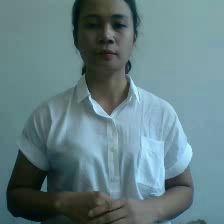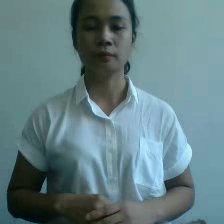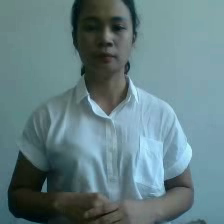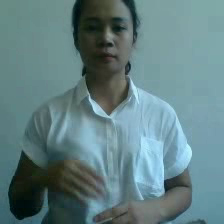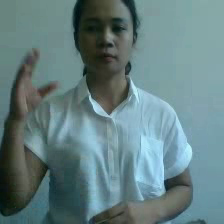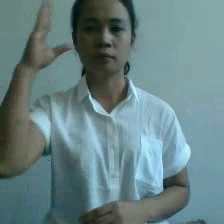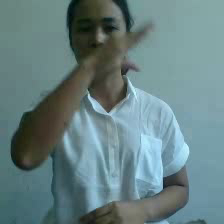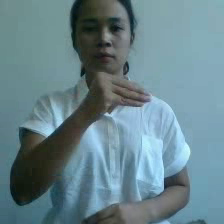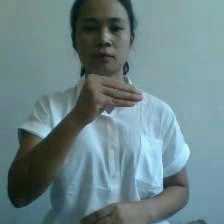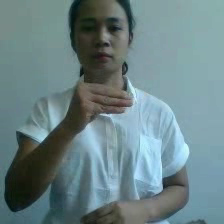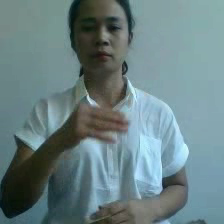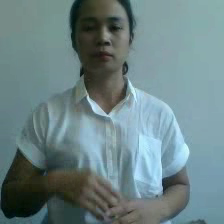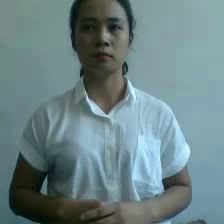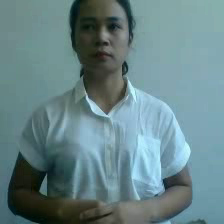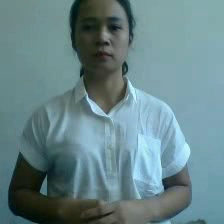Tối